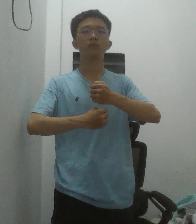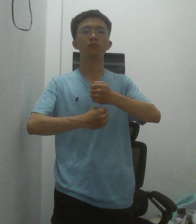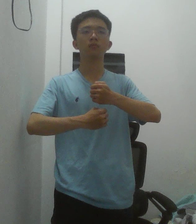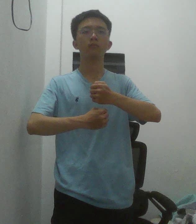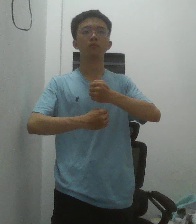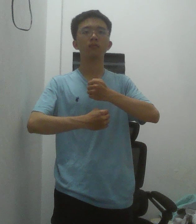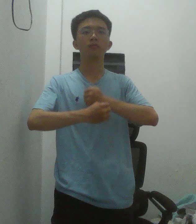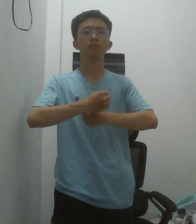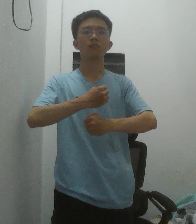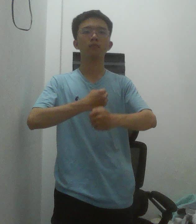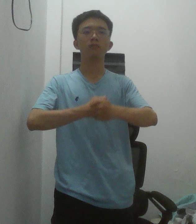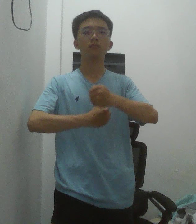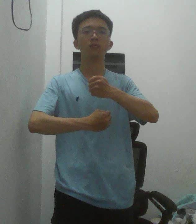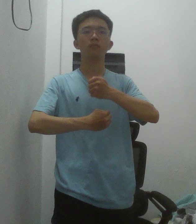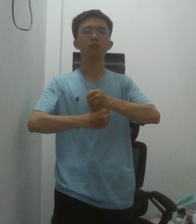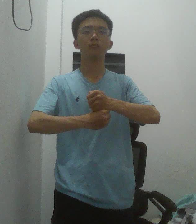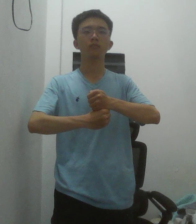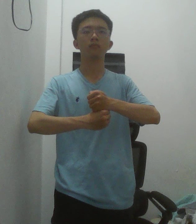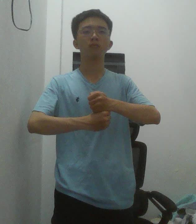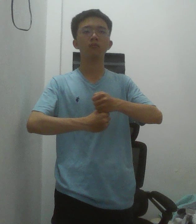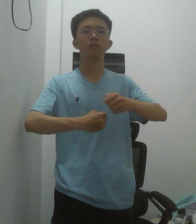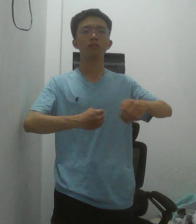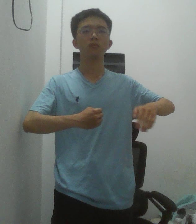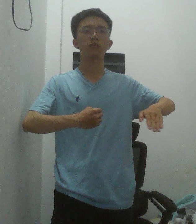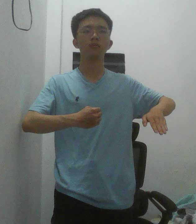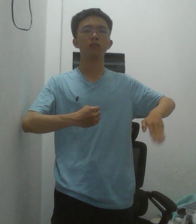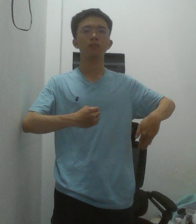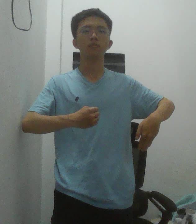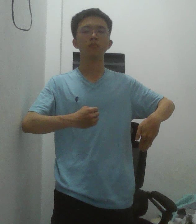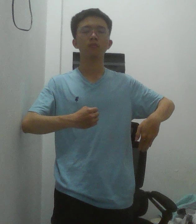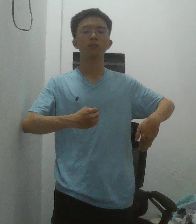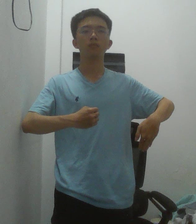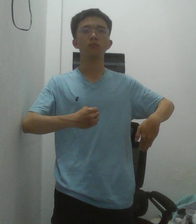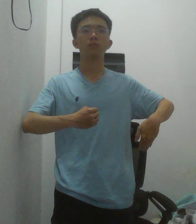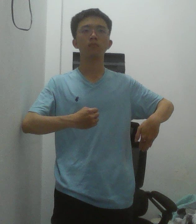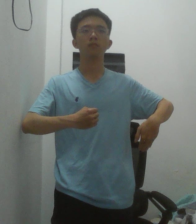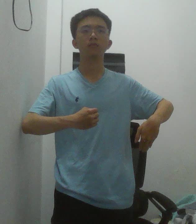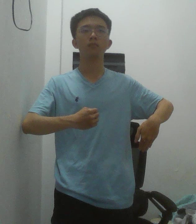nam sau